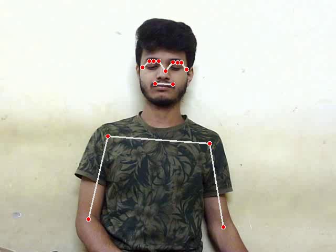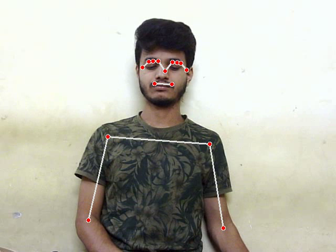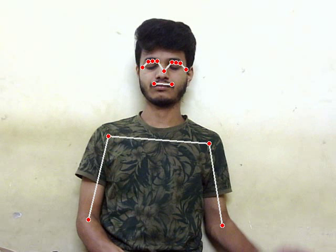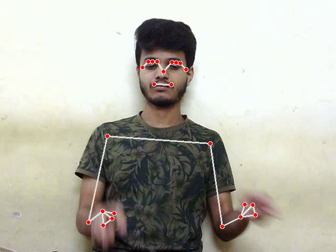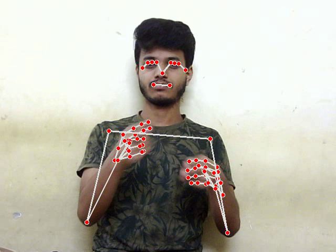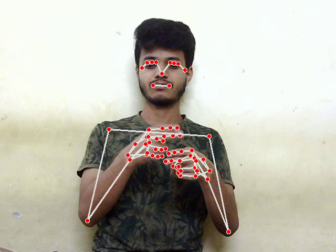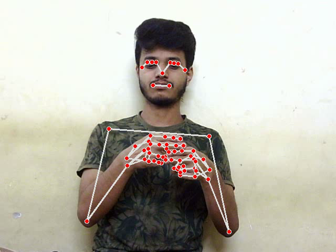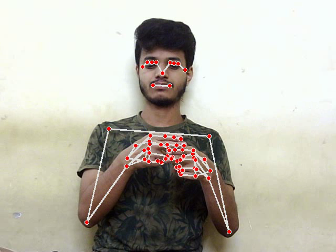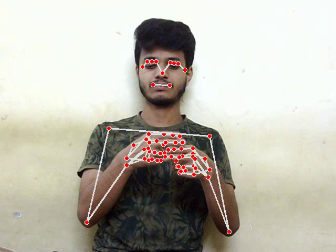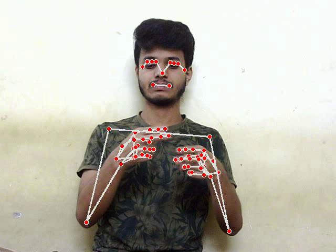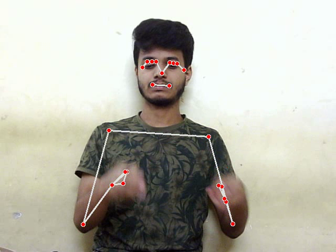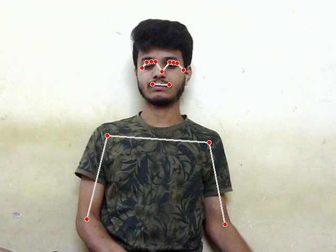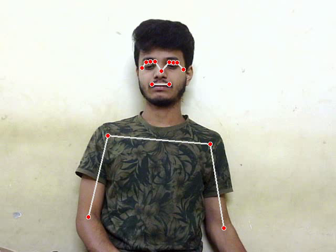name